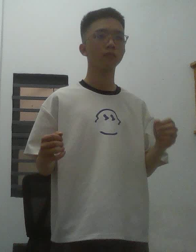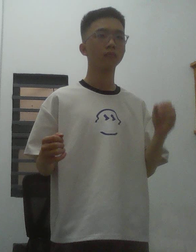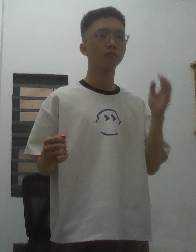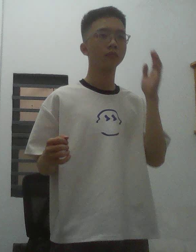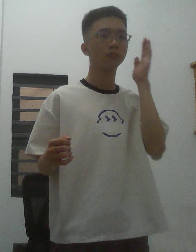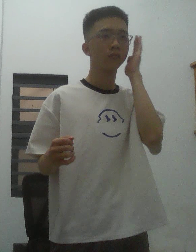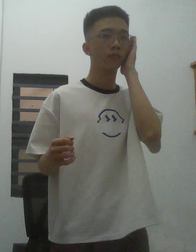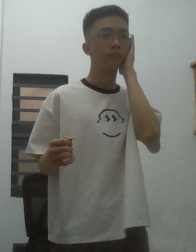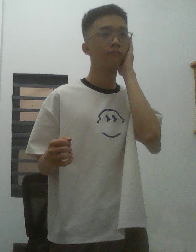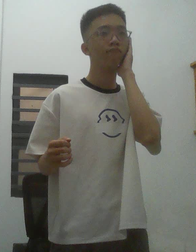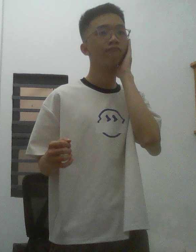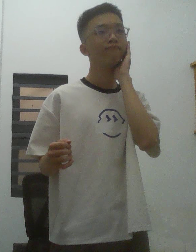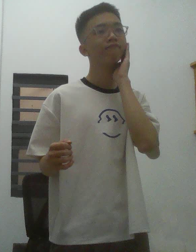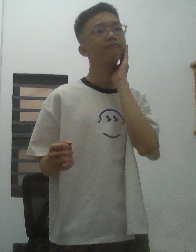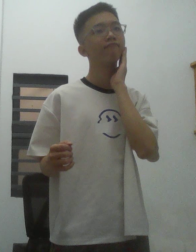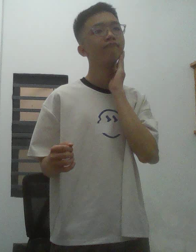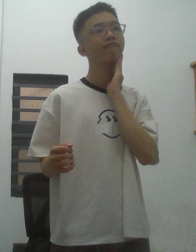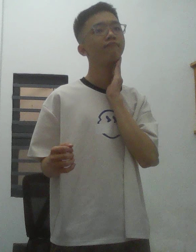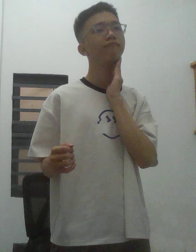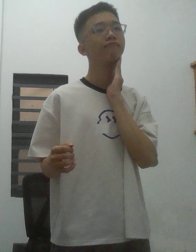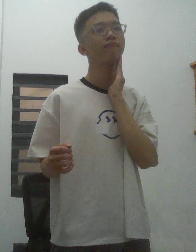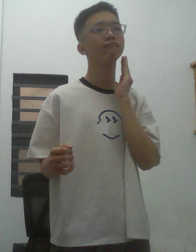dep